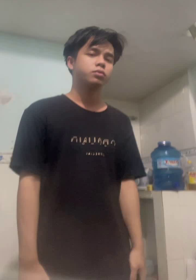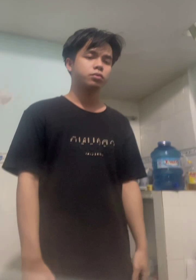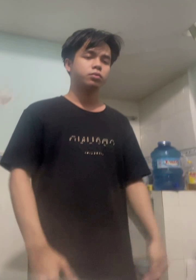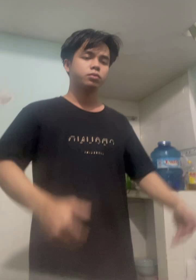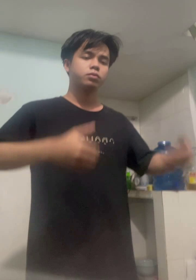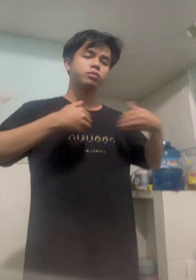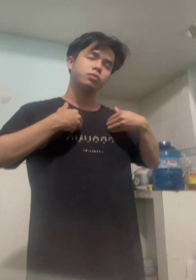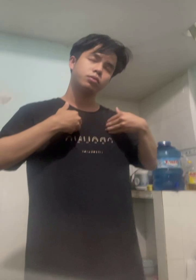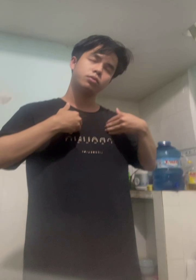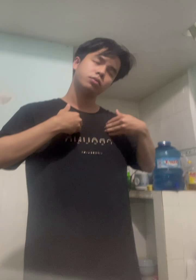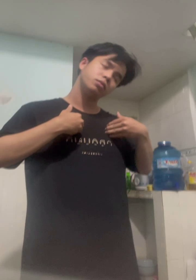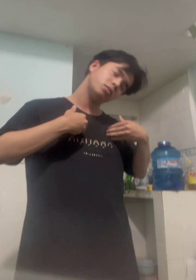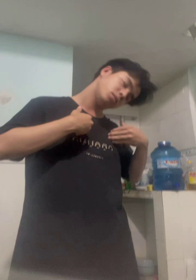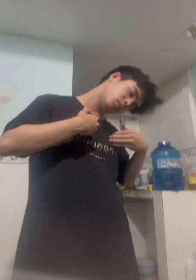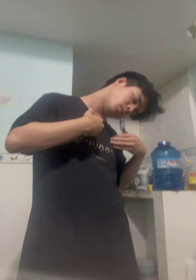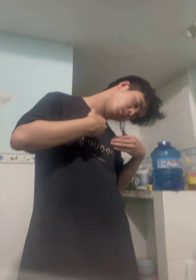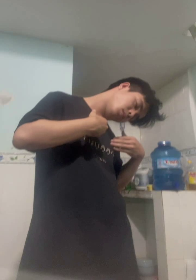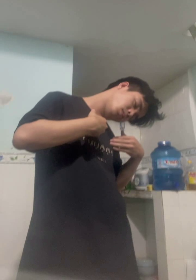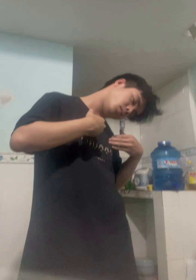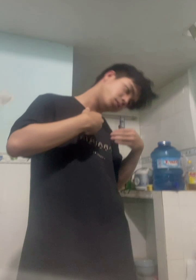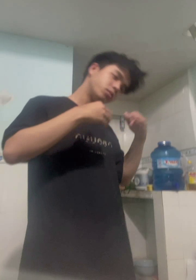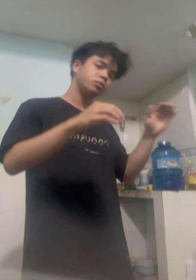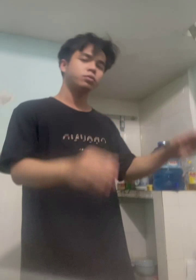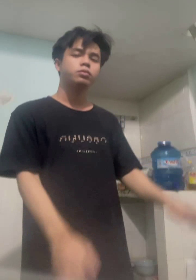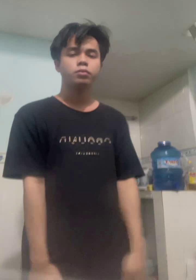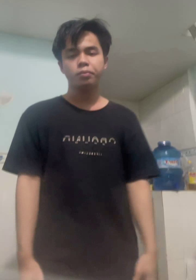met moi